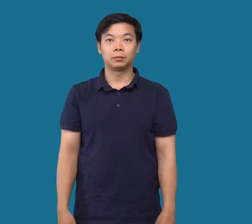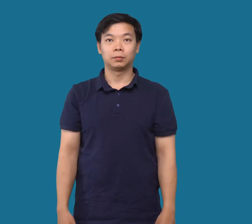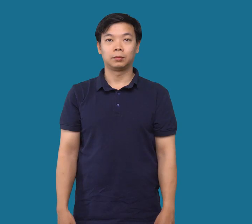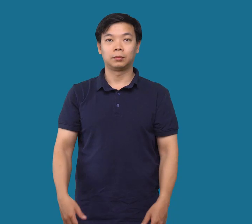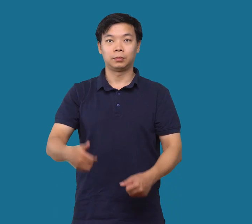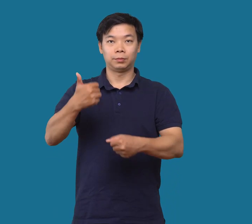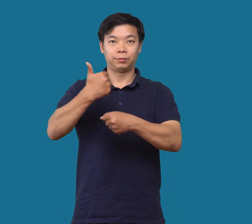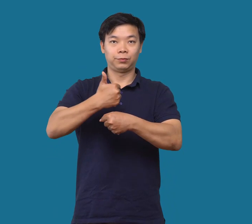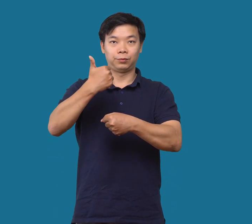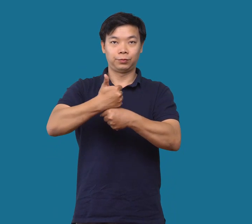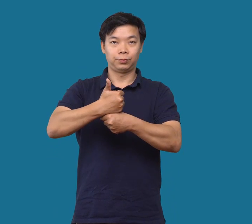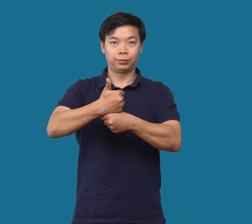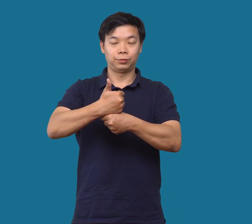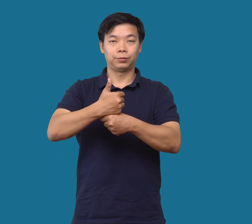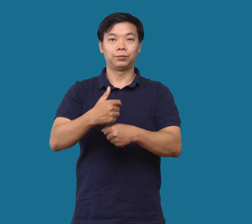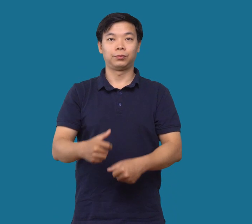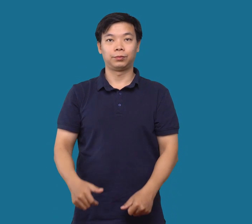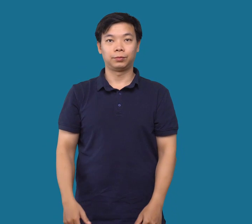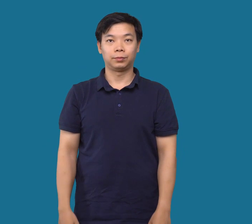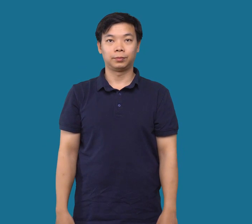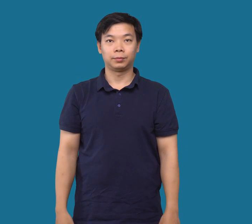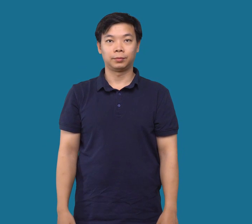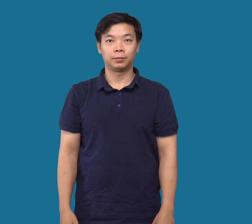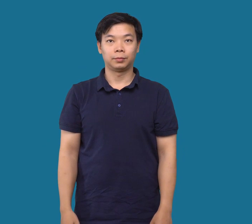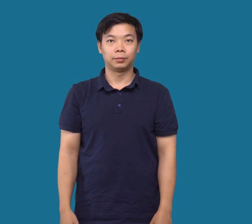chính phủ